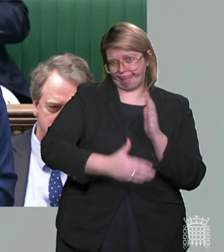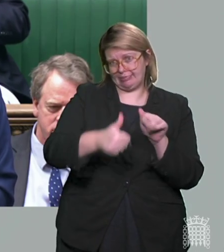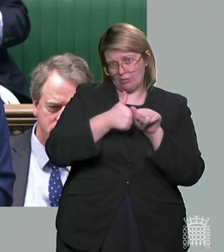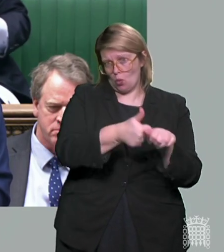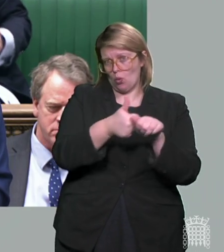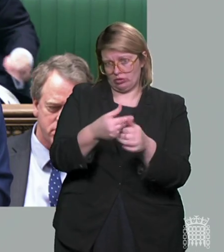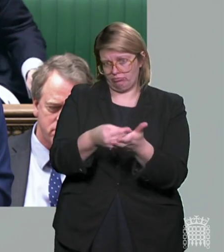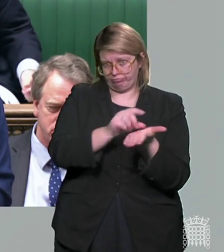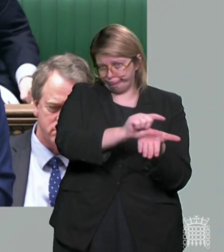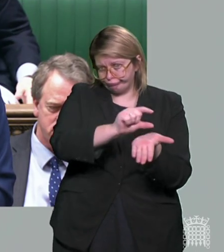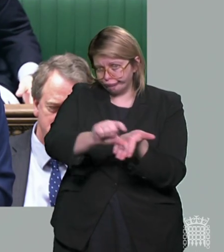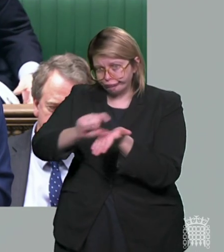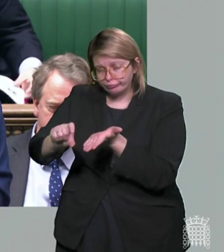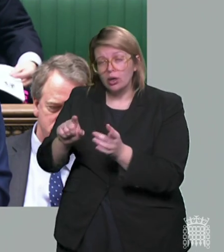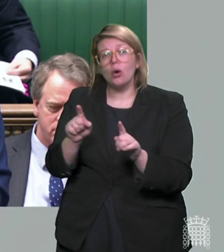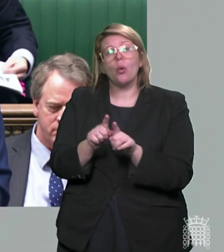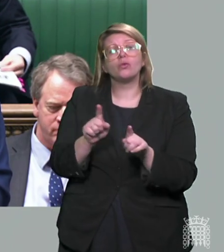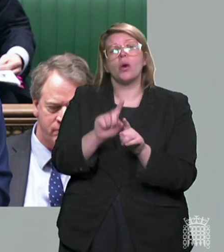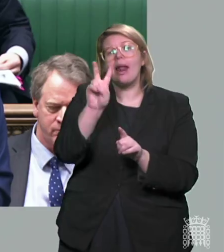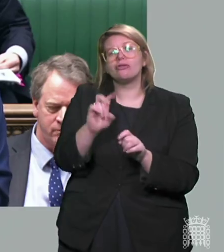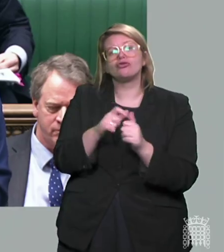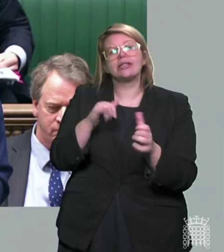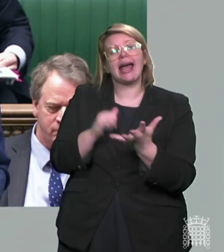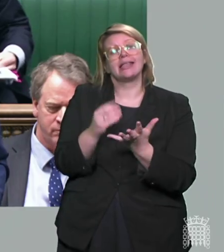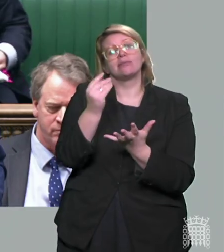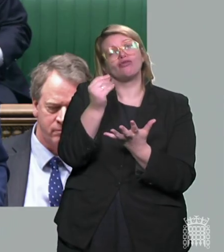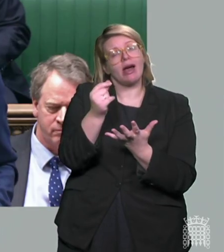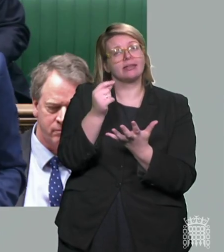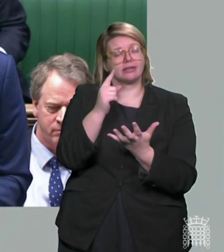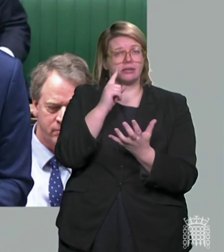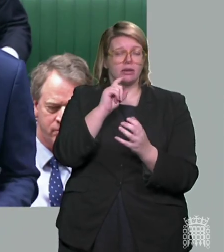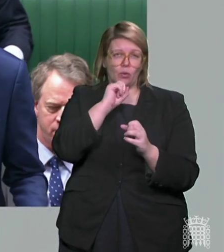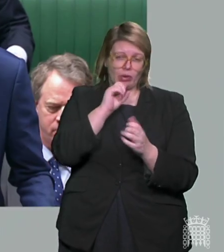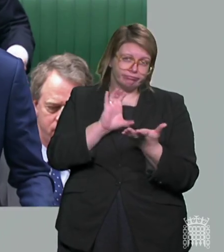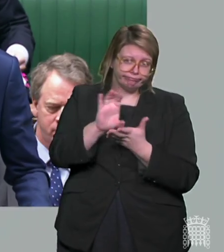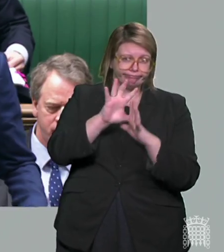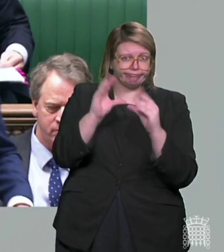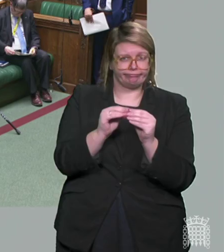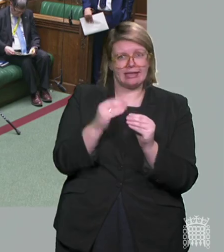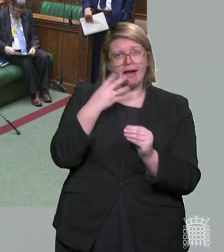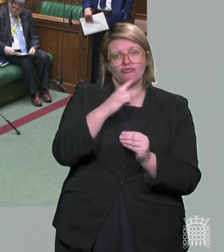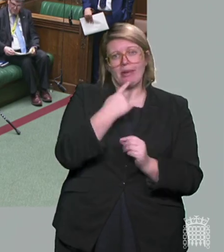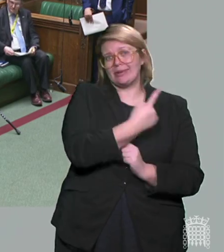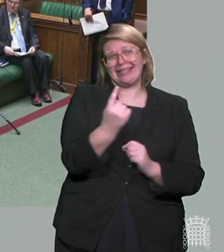Alongside that, the energy price guarantee is saving a typical household in Scotland about £900 this winter.